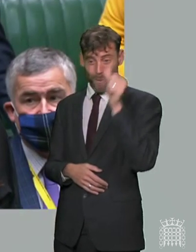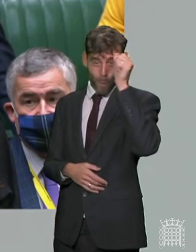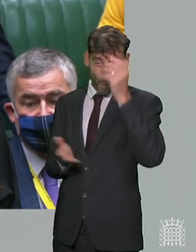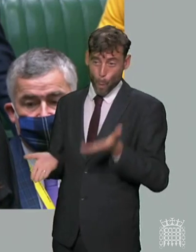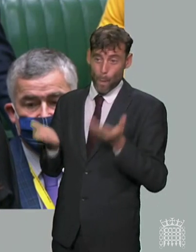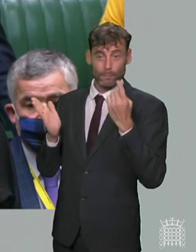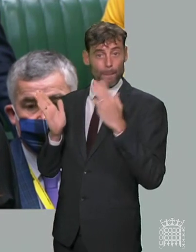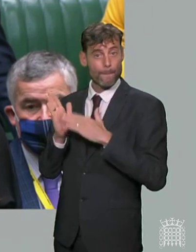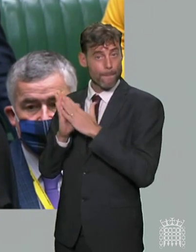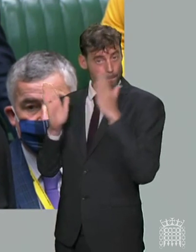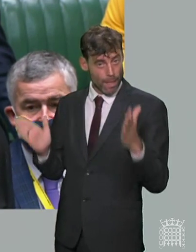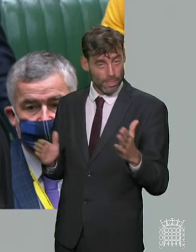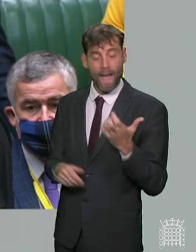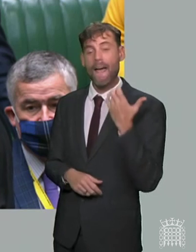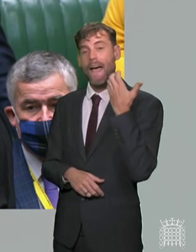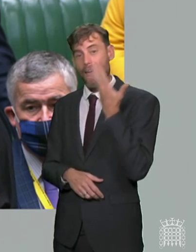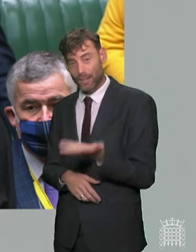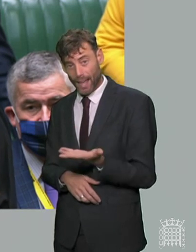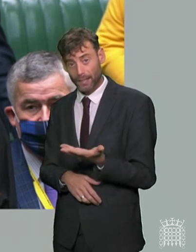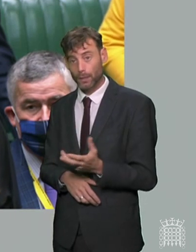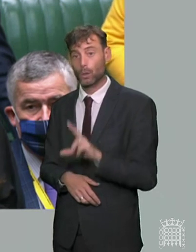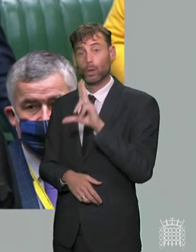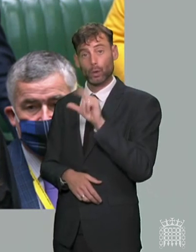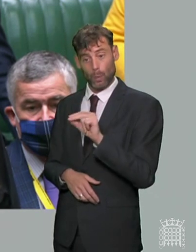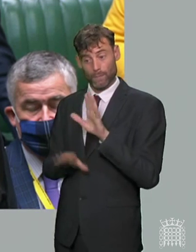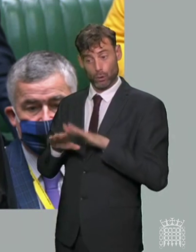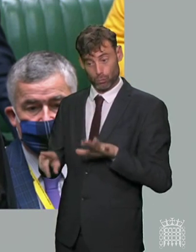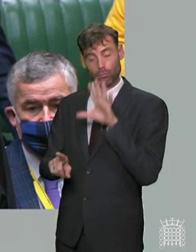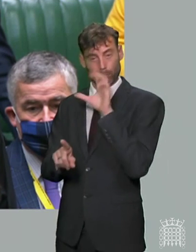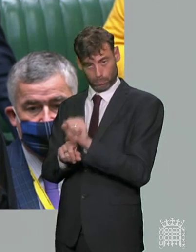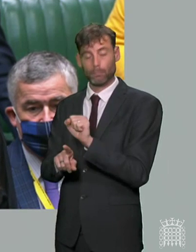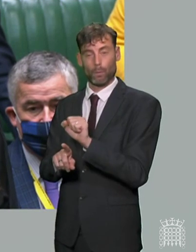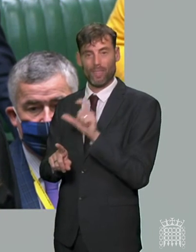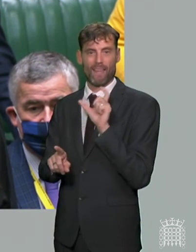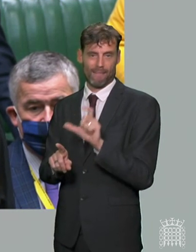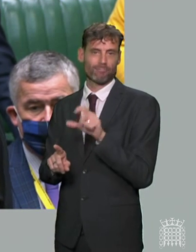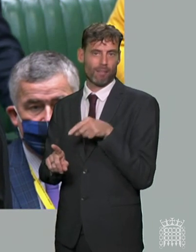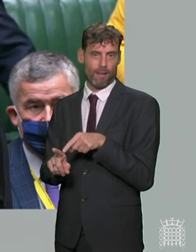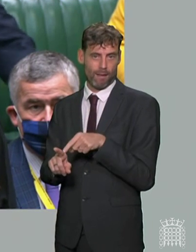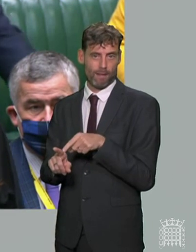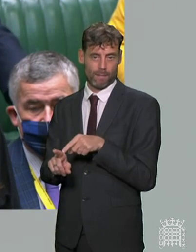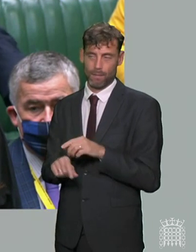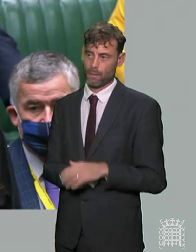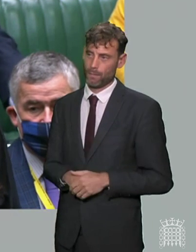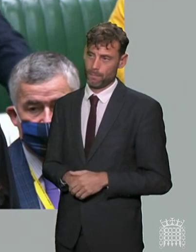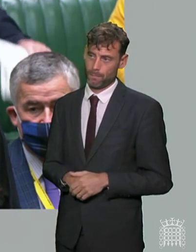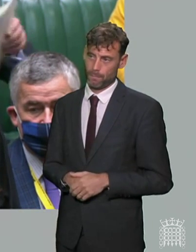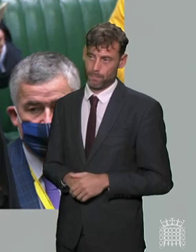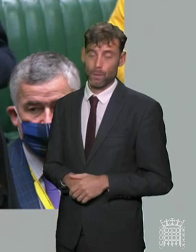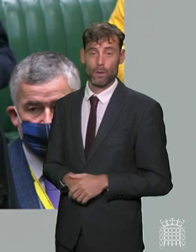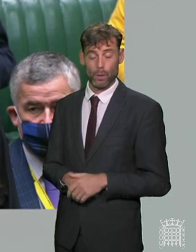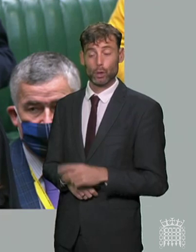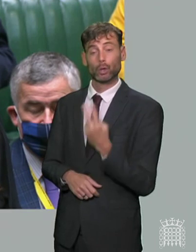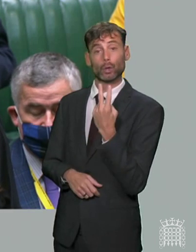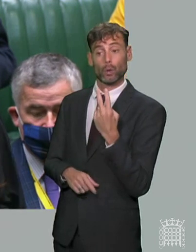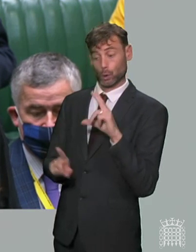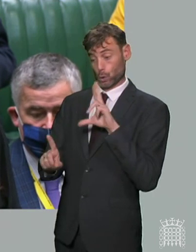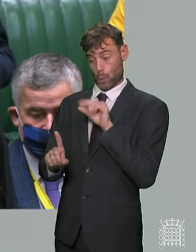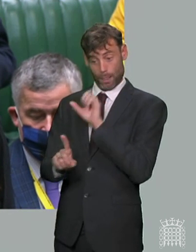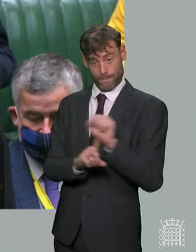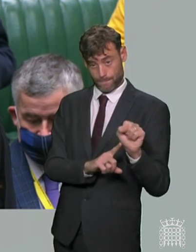Every day across the UK, 12 children and young people will be diagnosed with cancer, and, of those, two will not survive.